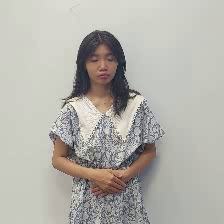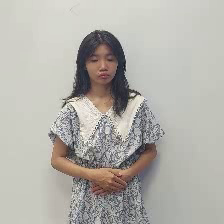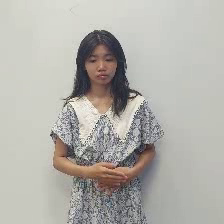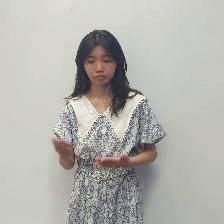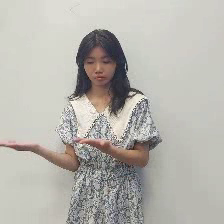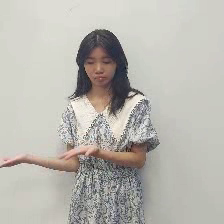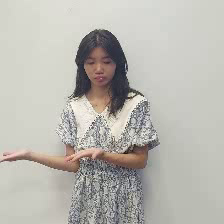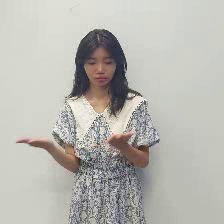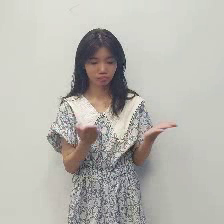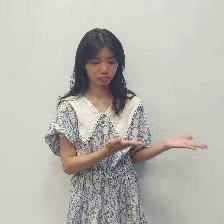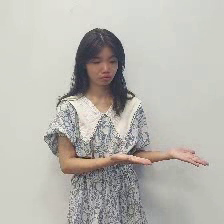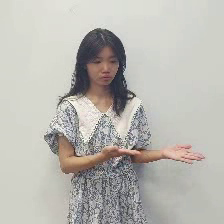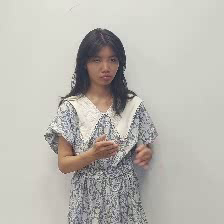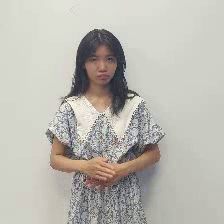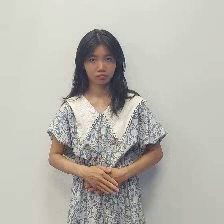Mời vào